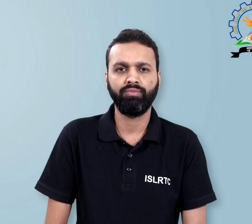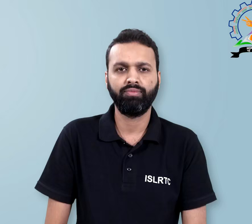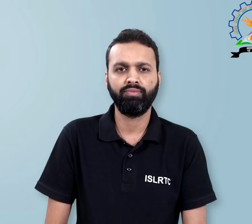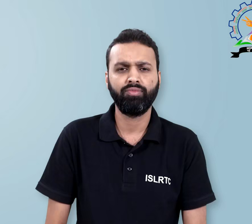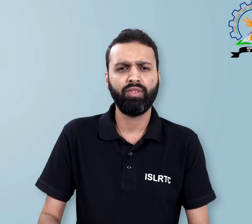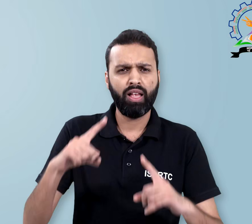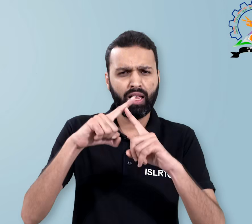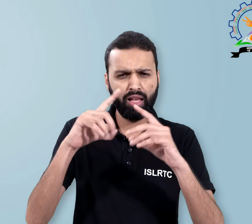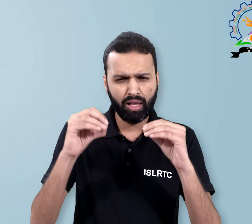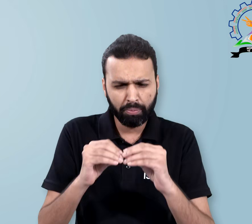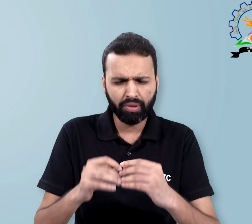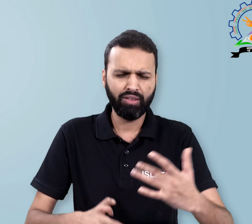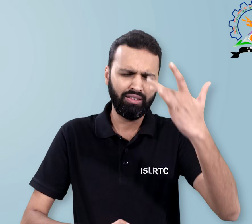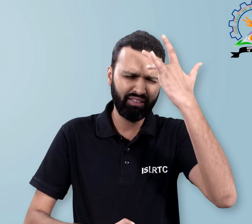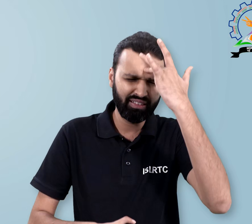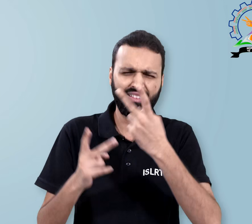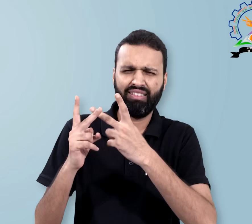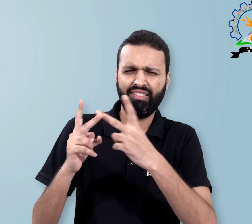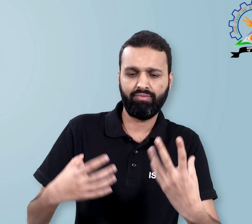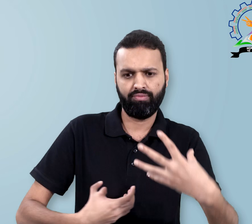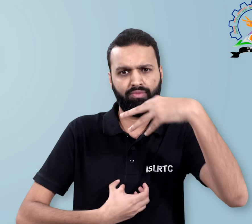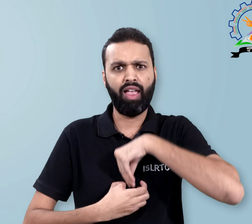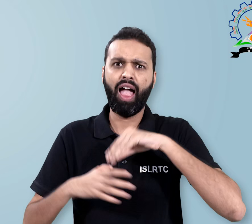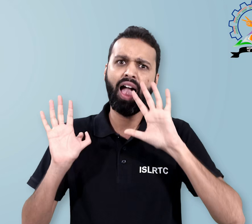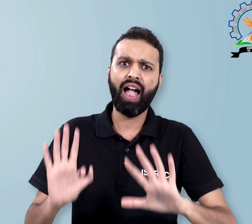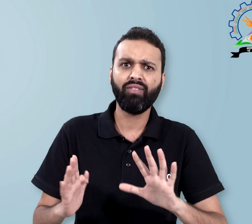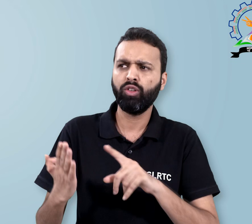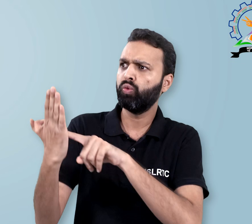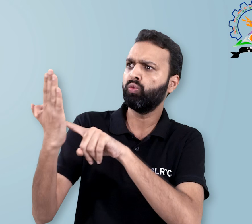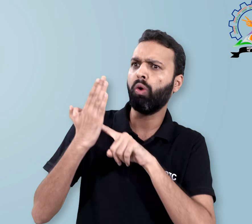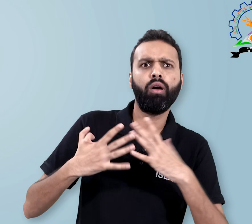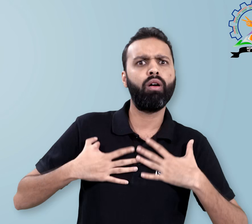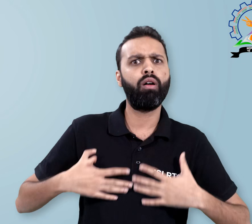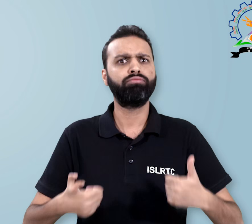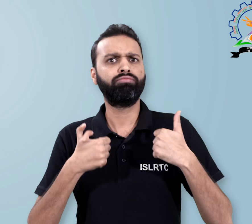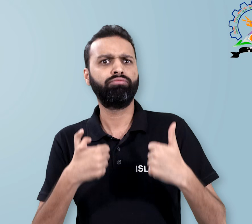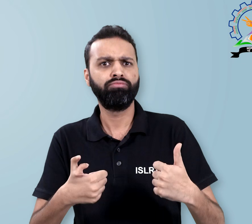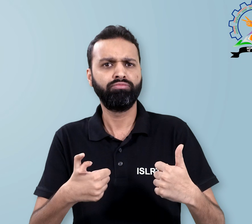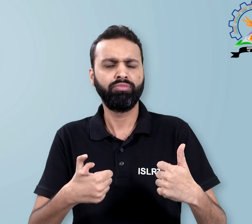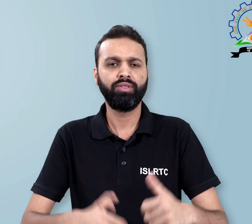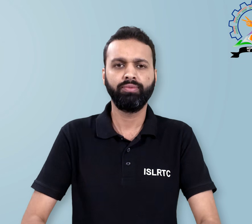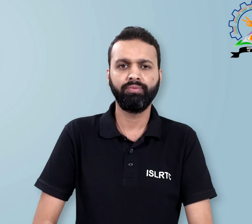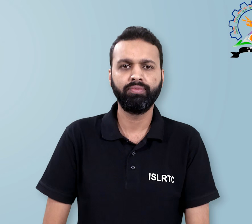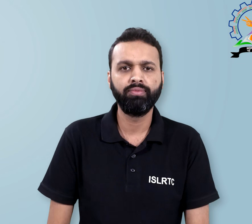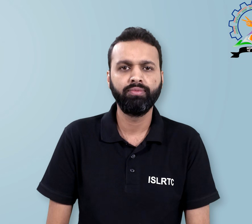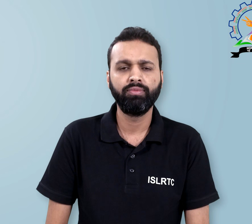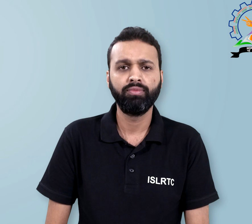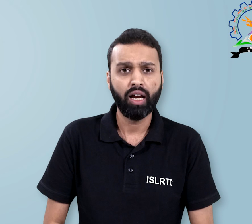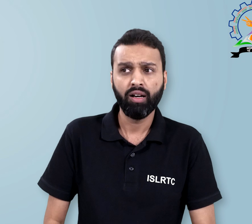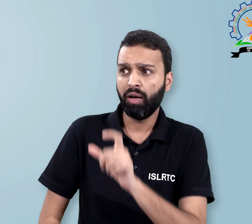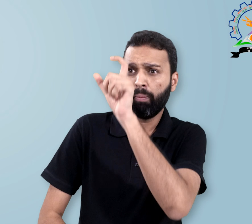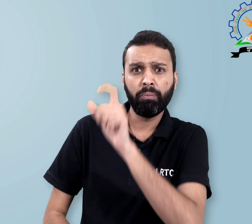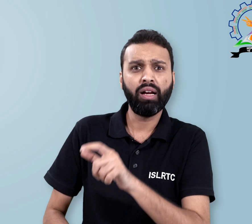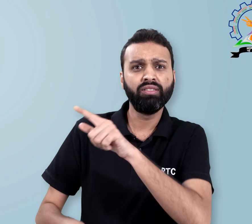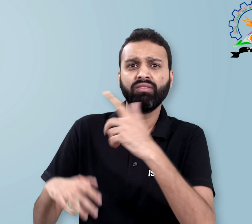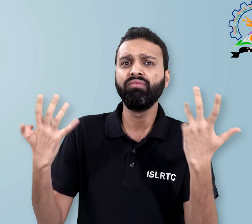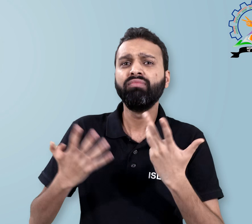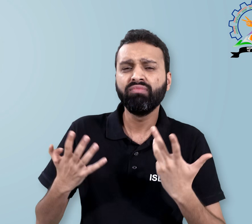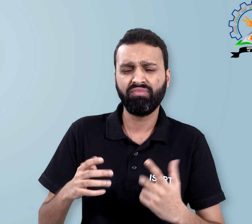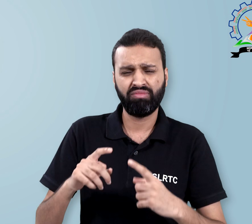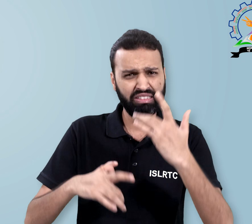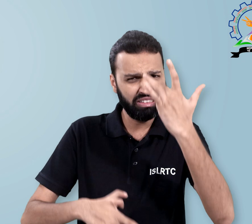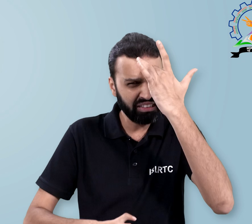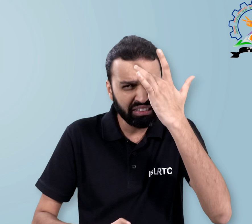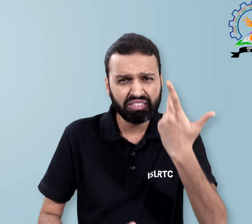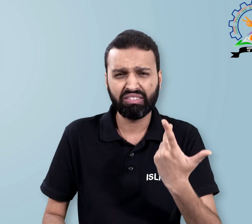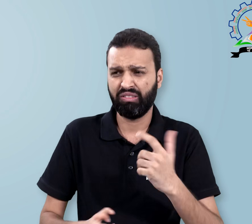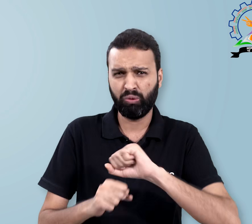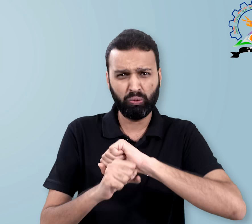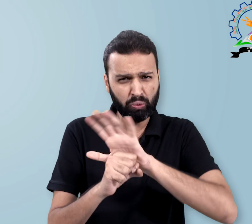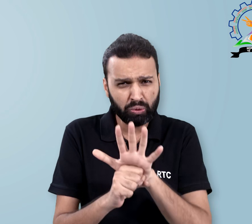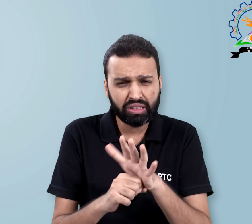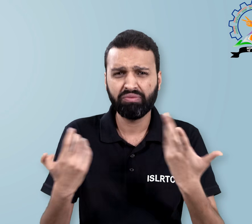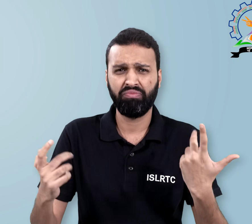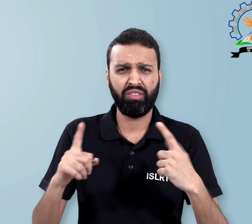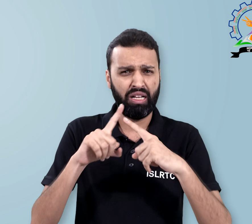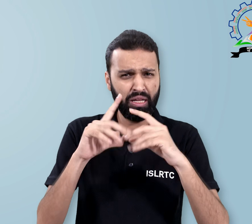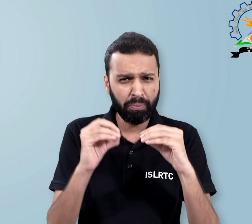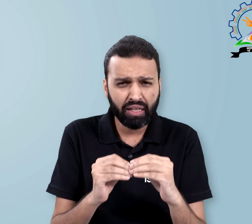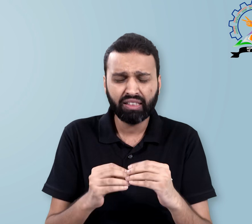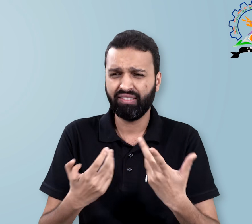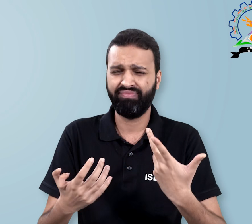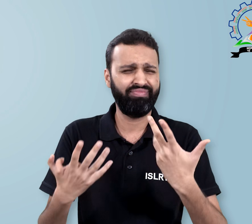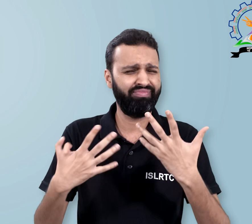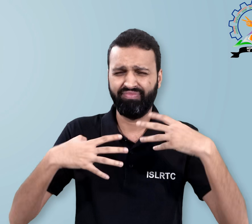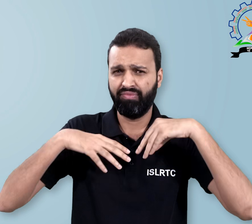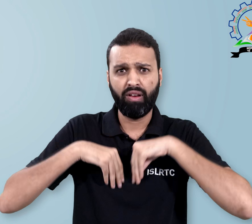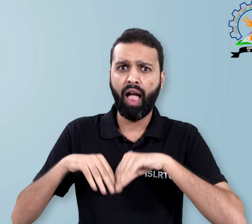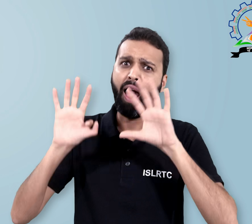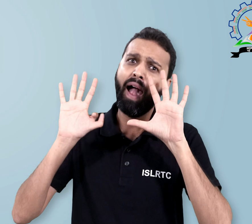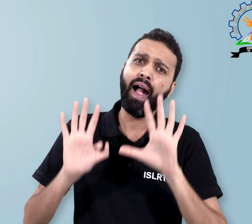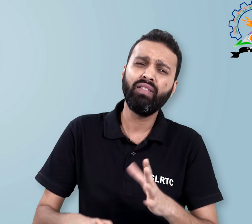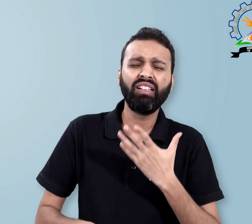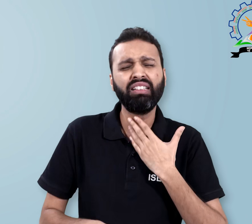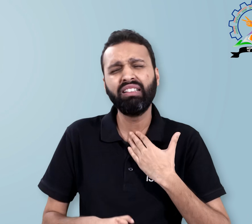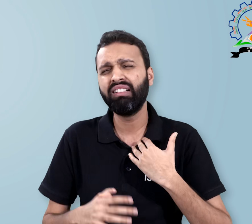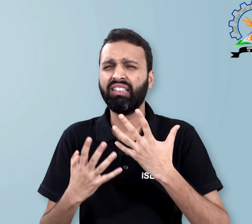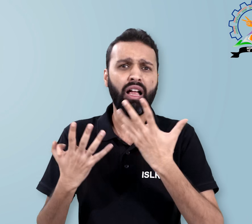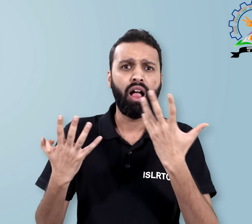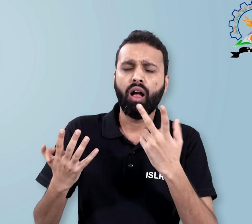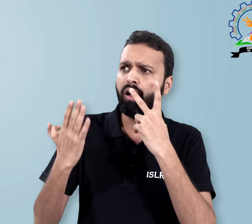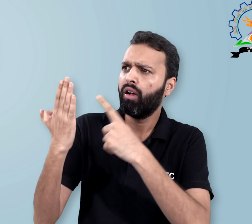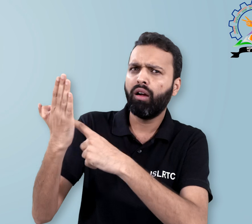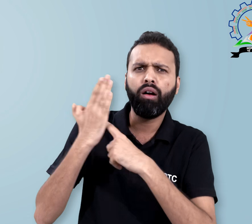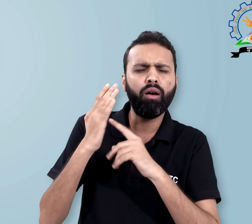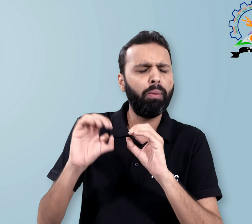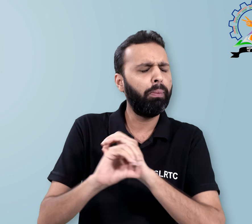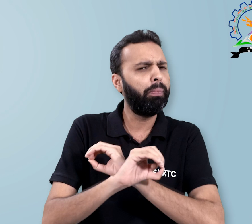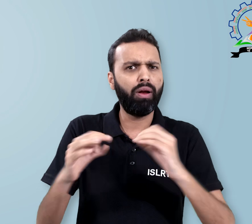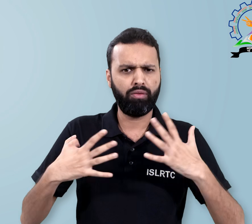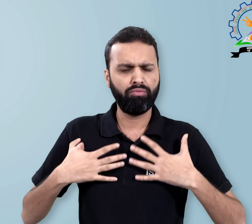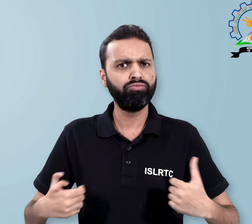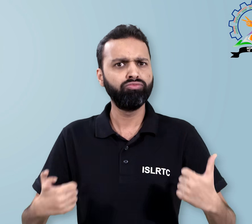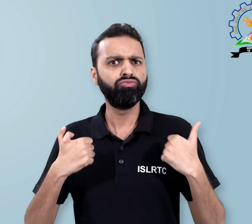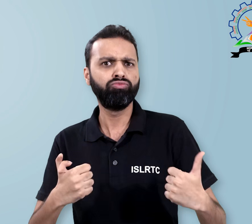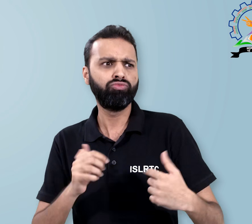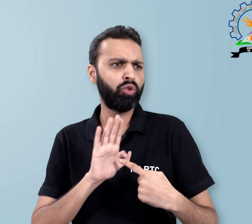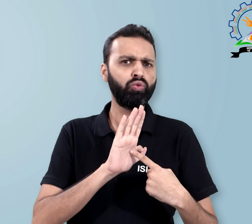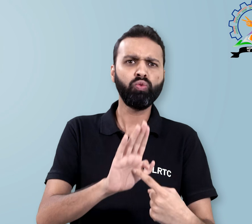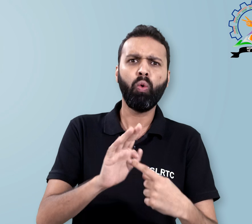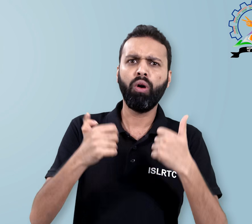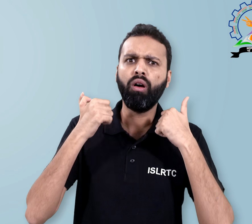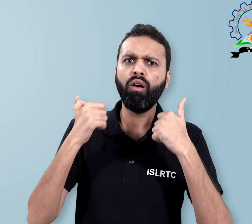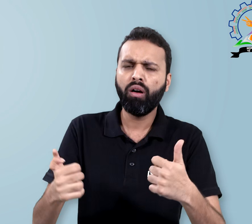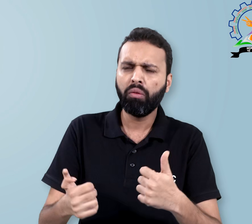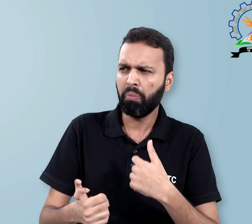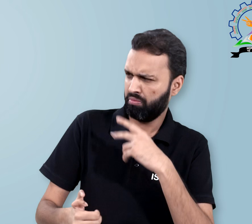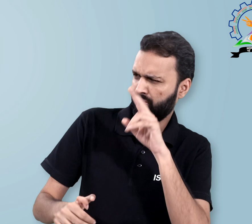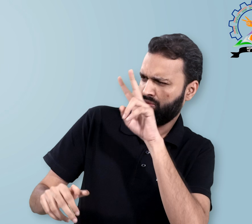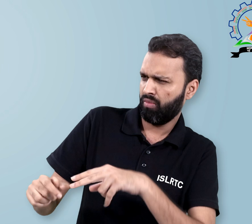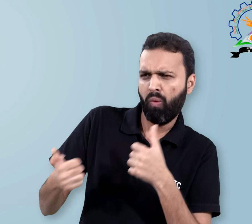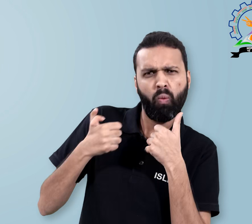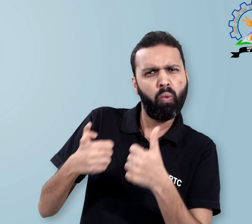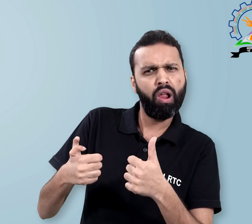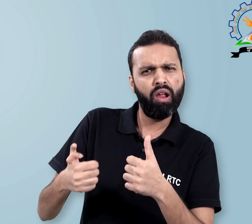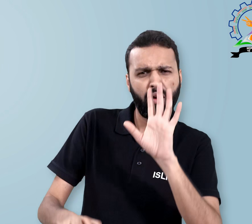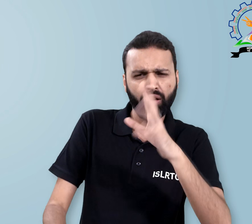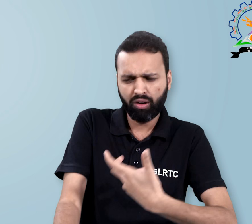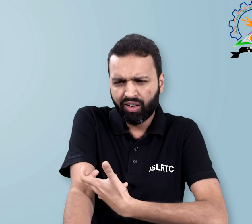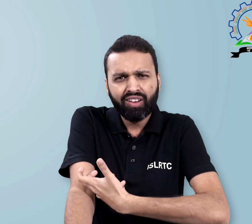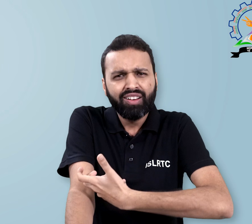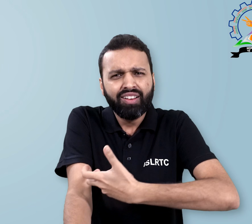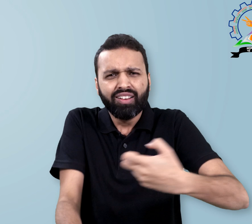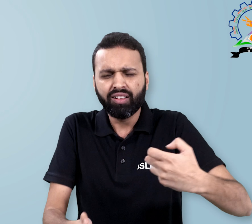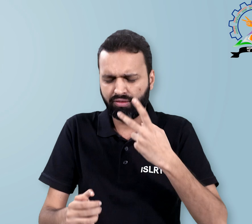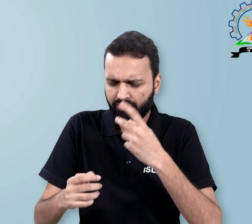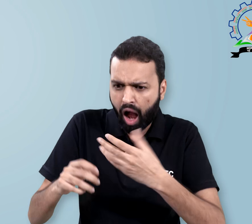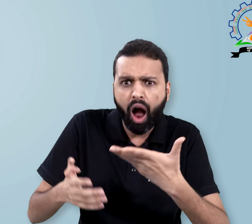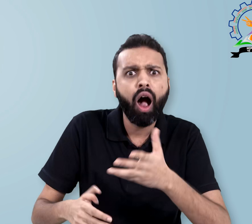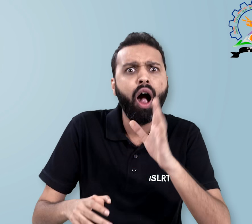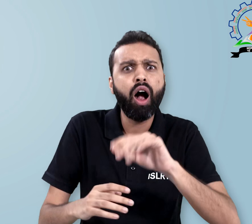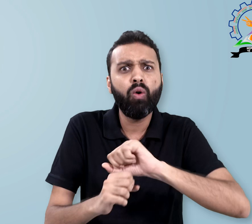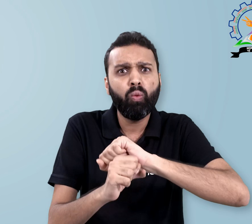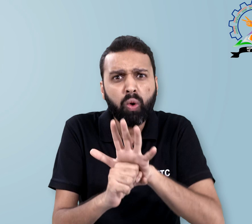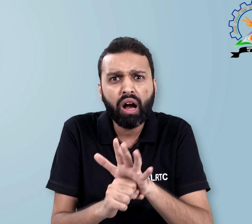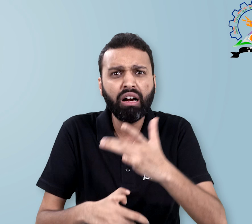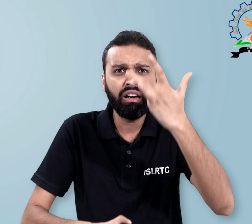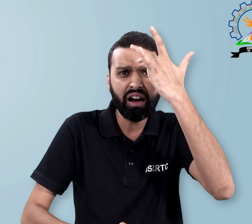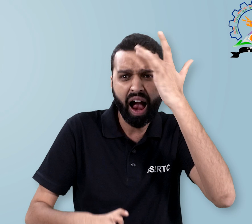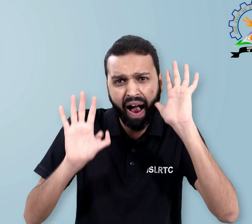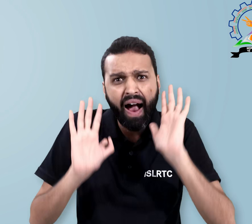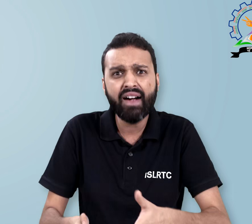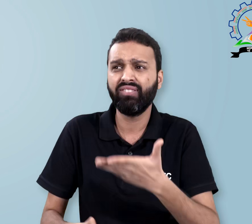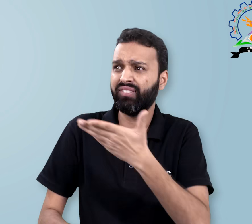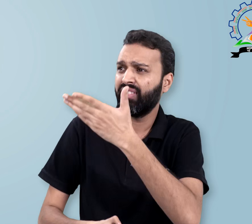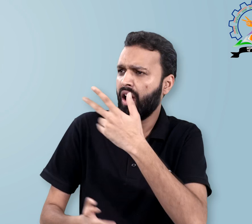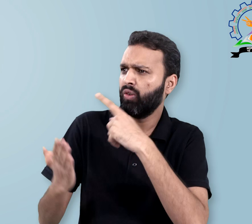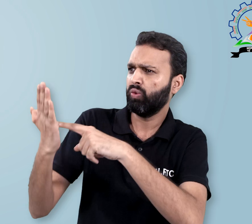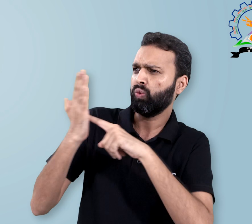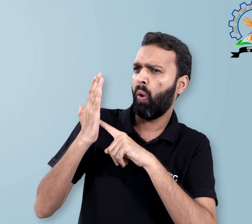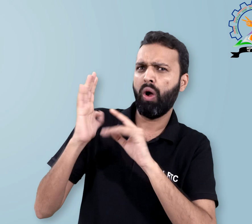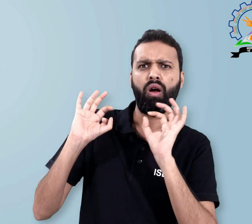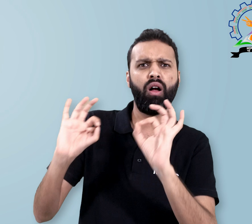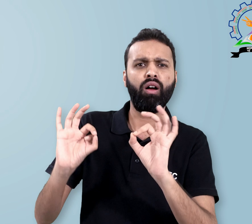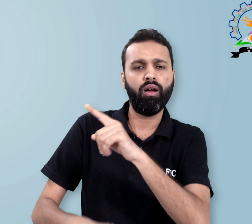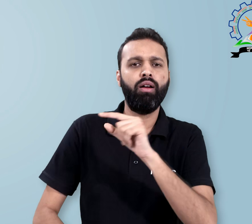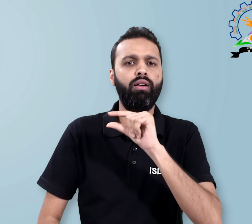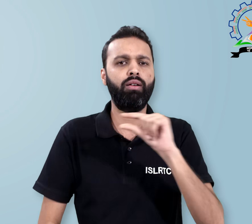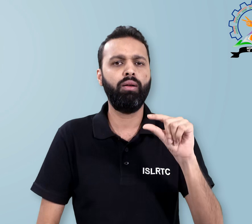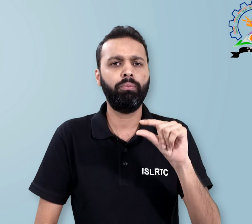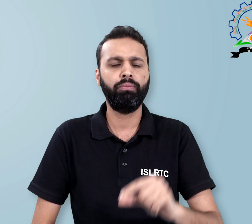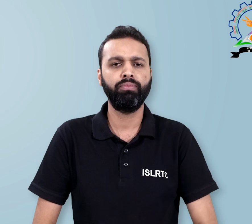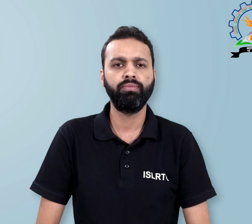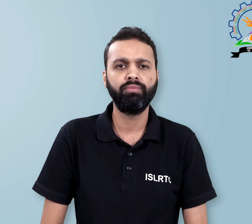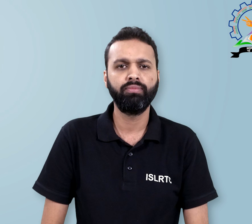Asymptomatic A person affected by a condition, infection or disease but producing or showing no symptoms of it. The condition can be determined only after the person is tested and found to be positive.